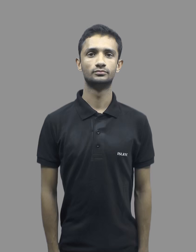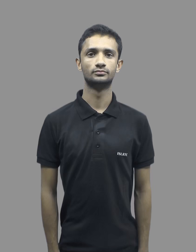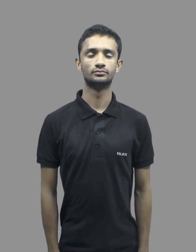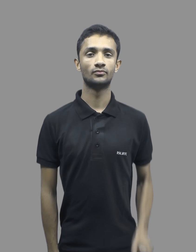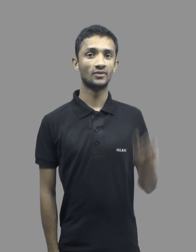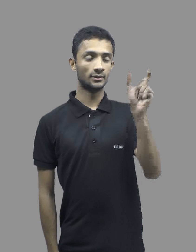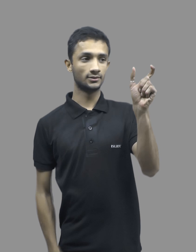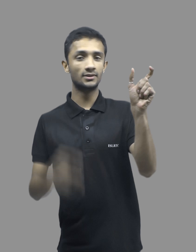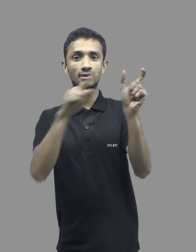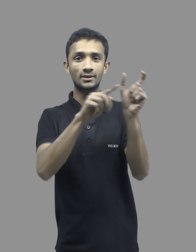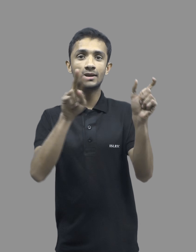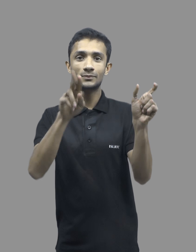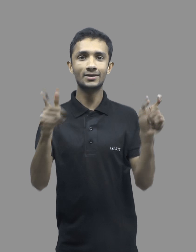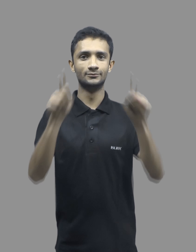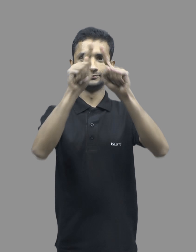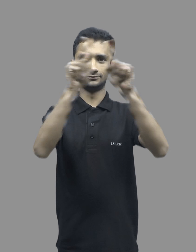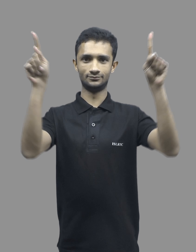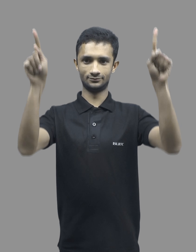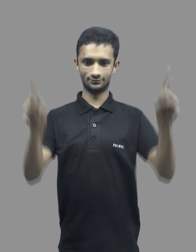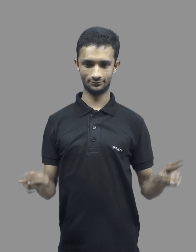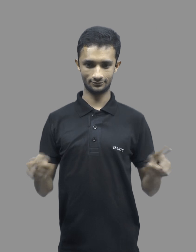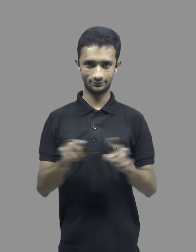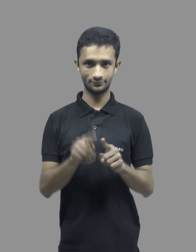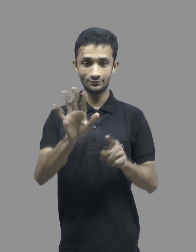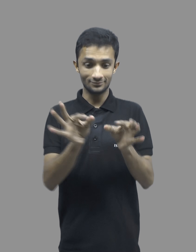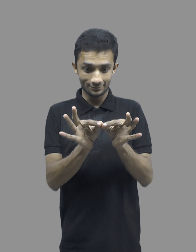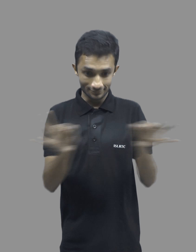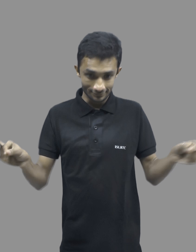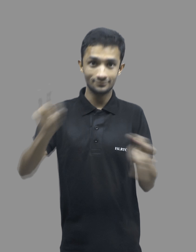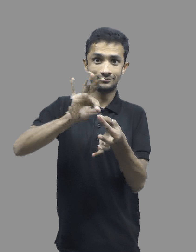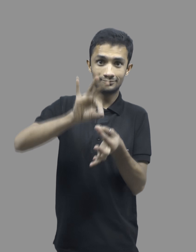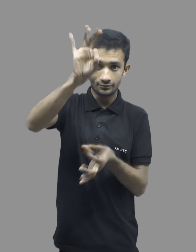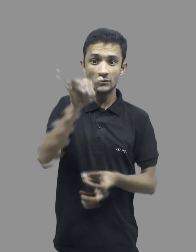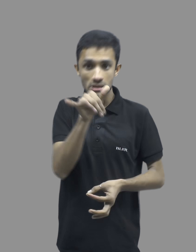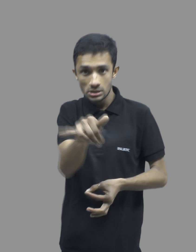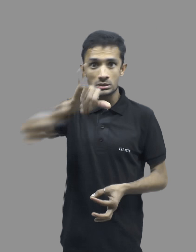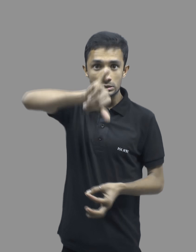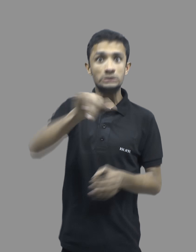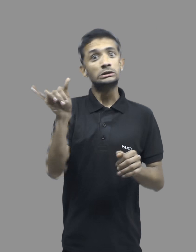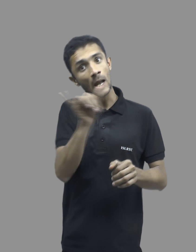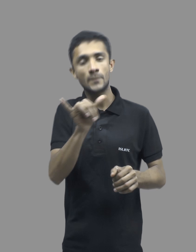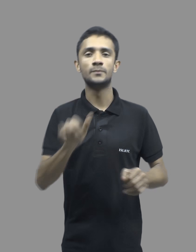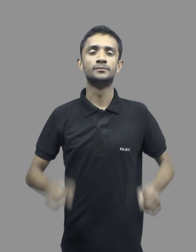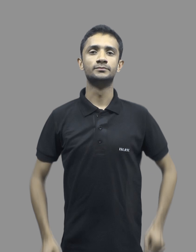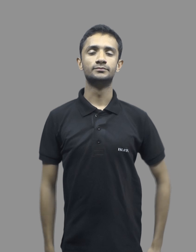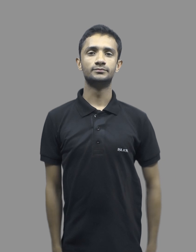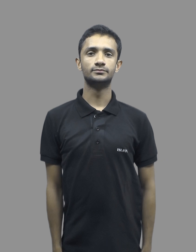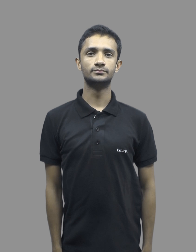Square